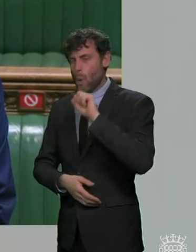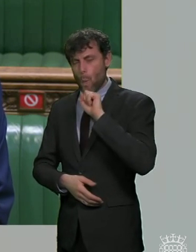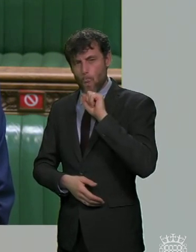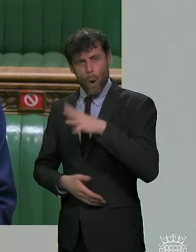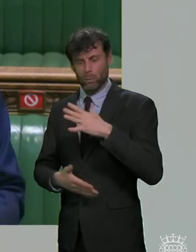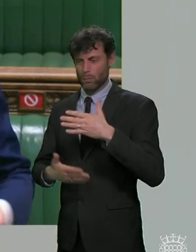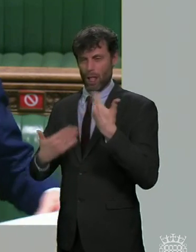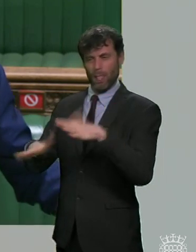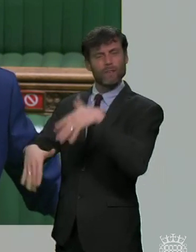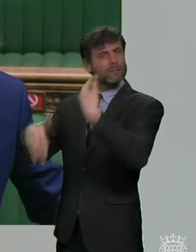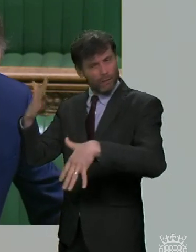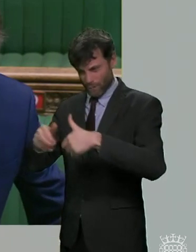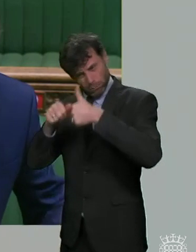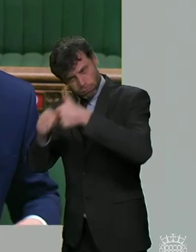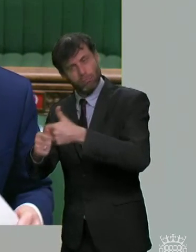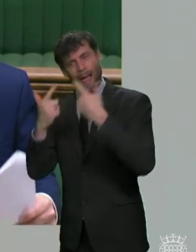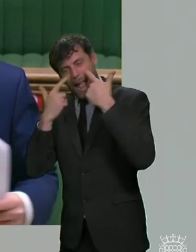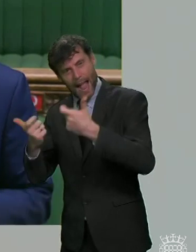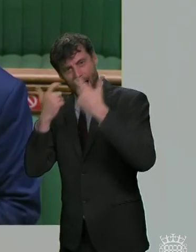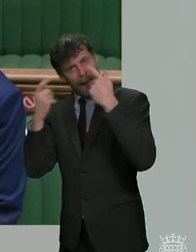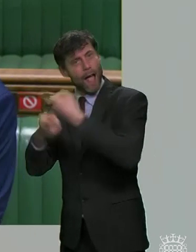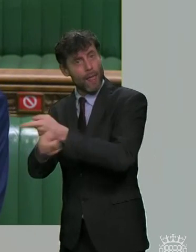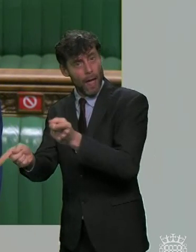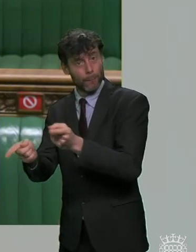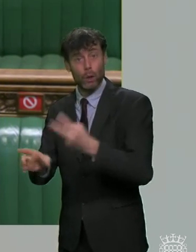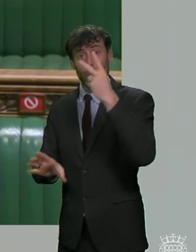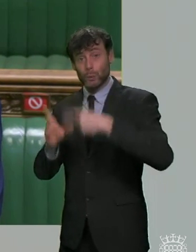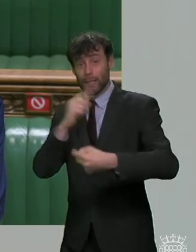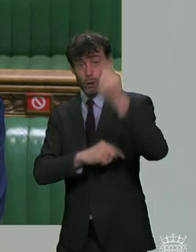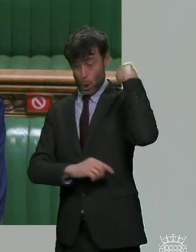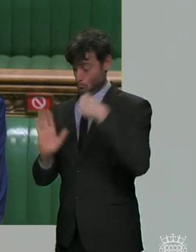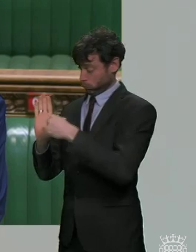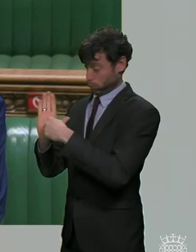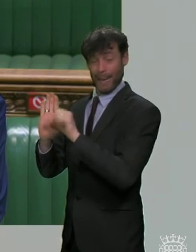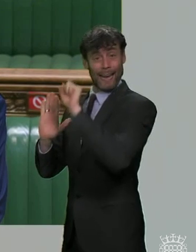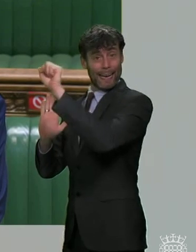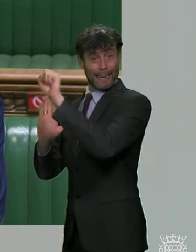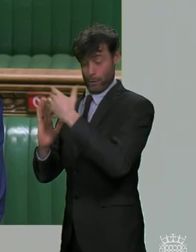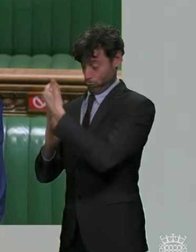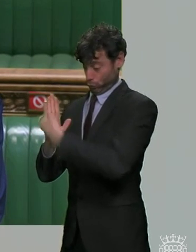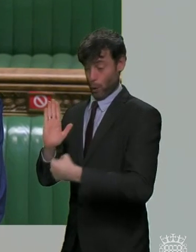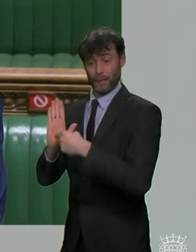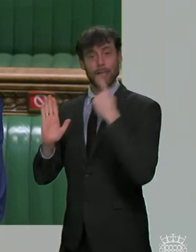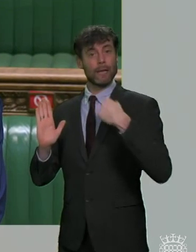Two years ago, he made a promise to the NHS in black and white: his document commits to a minimum